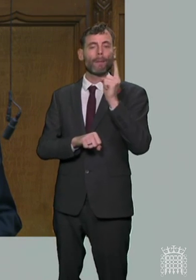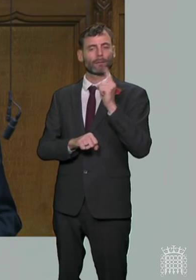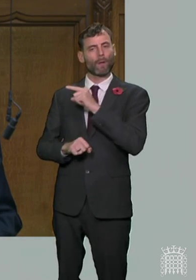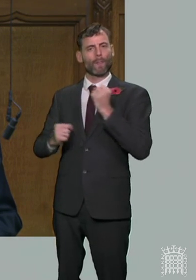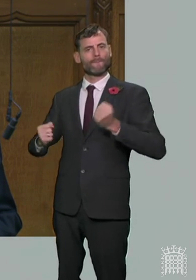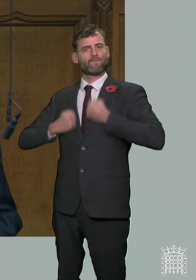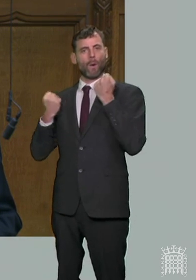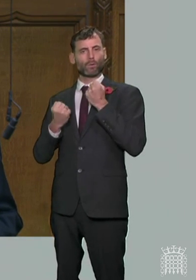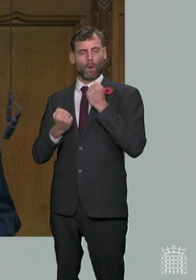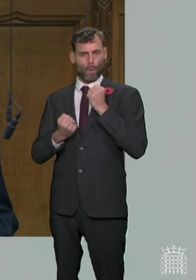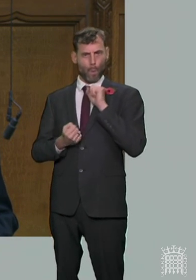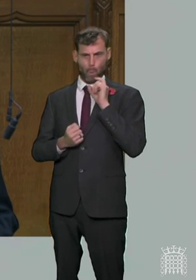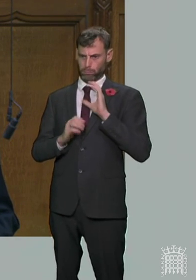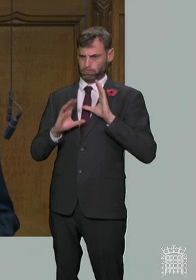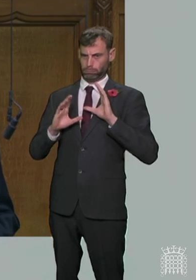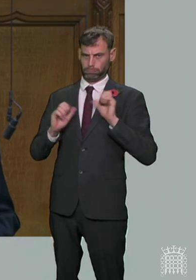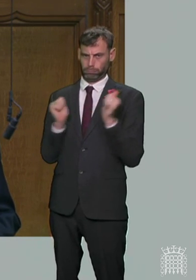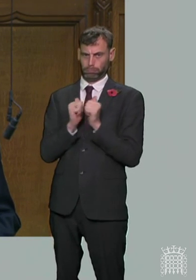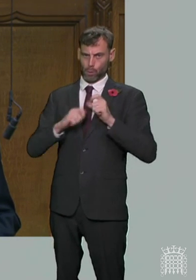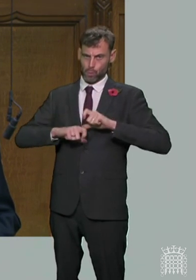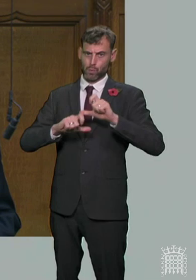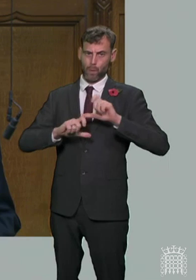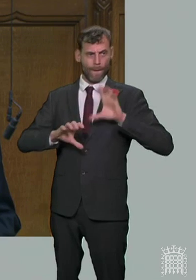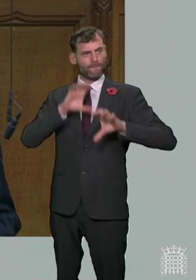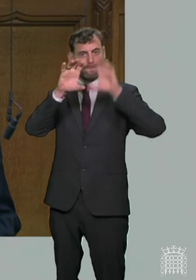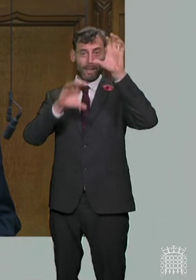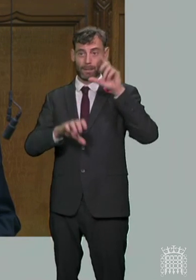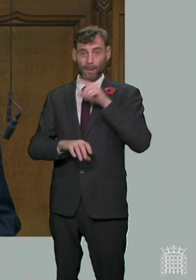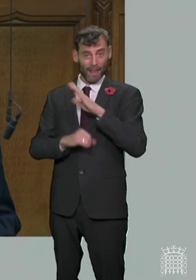She does not know the costs she will face, but they are estimated at thousands of pounds.